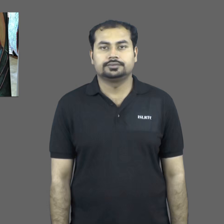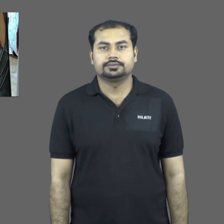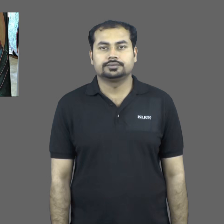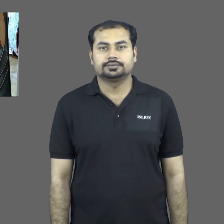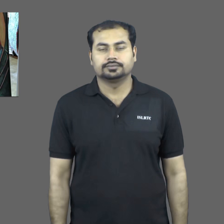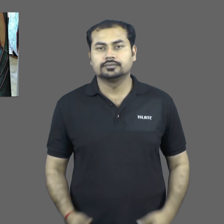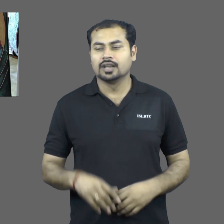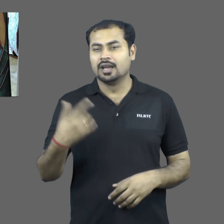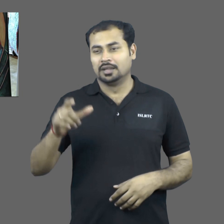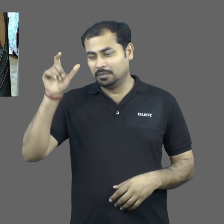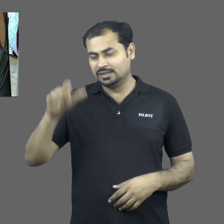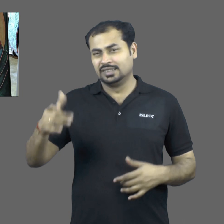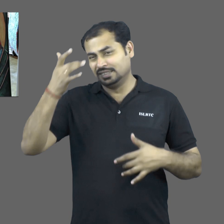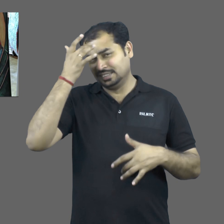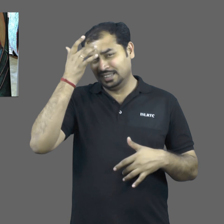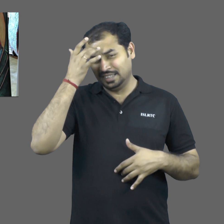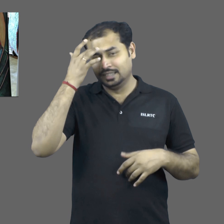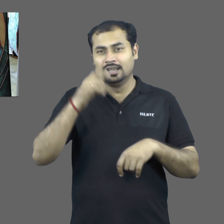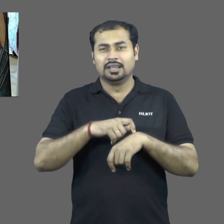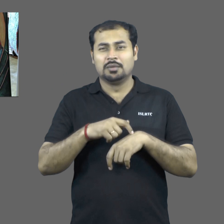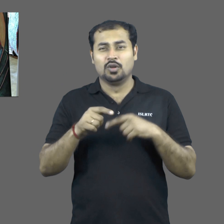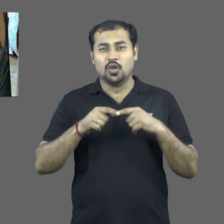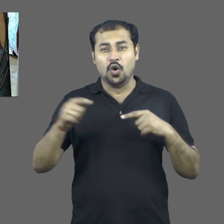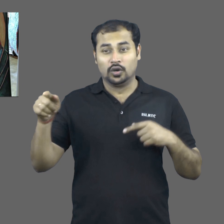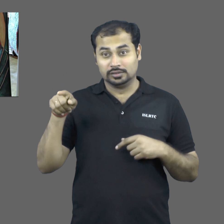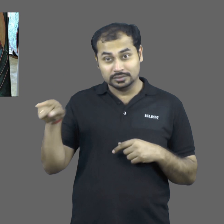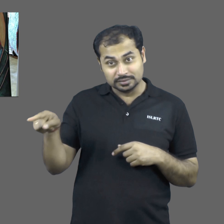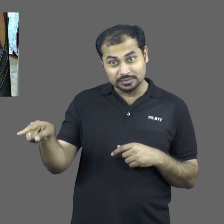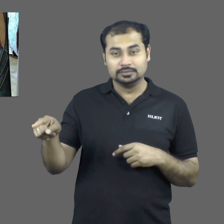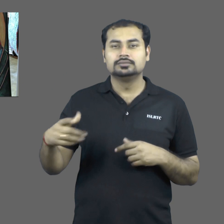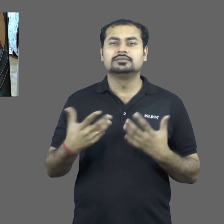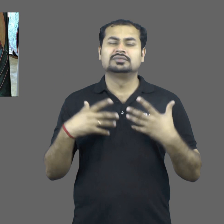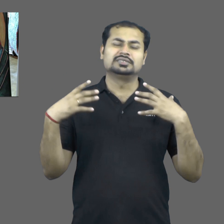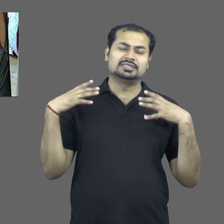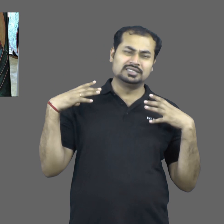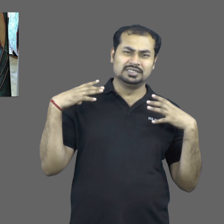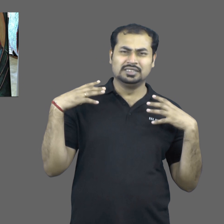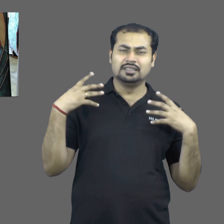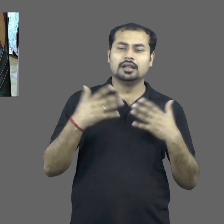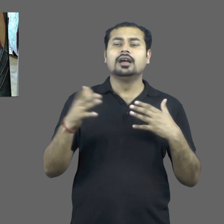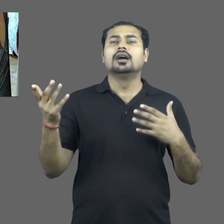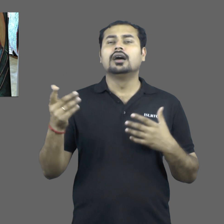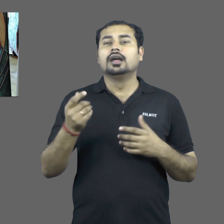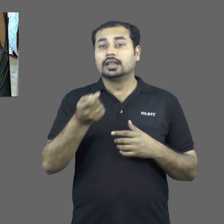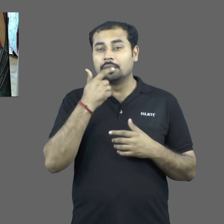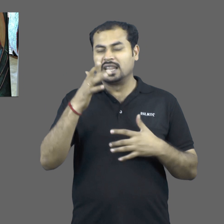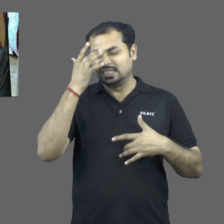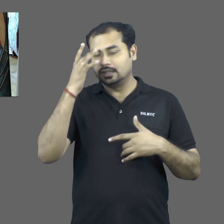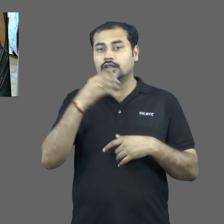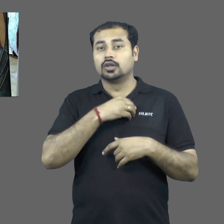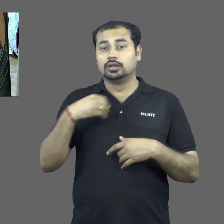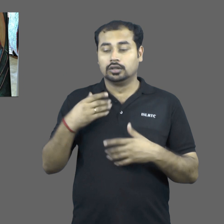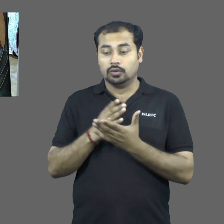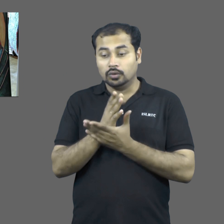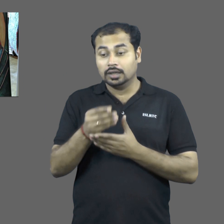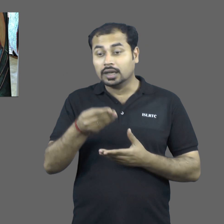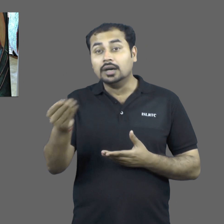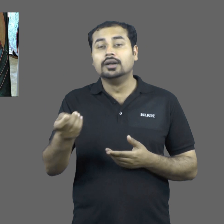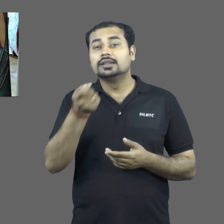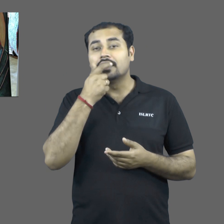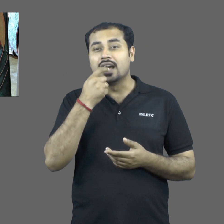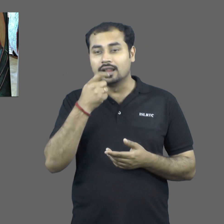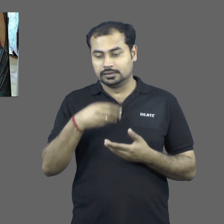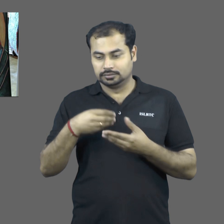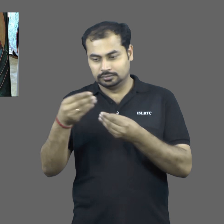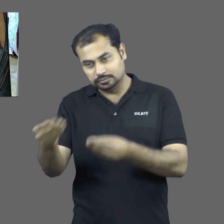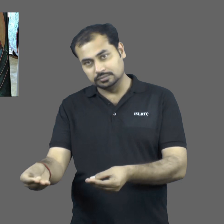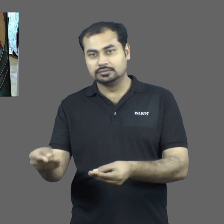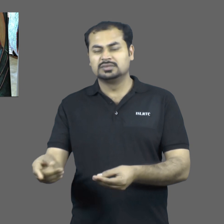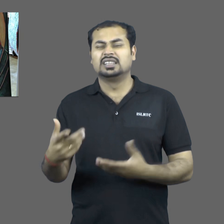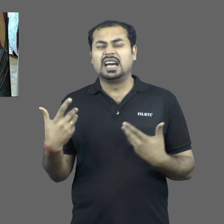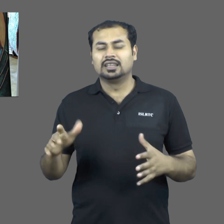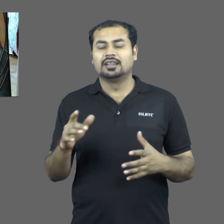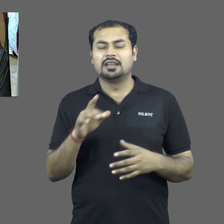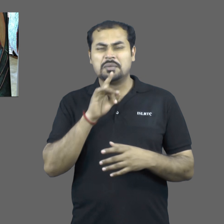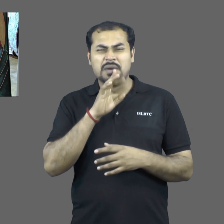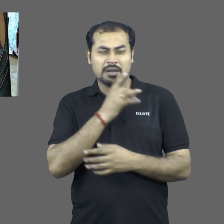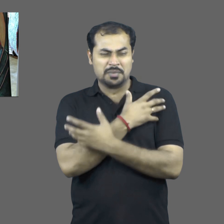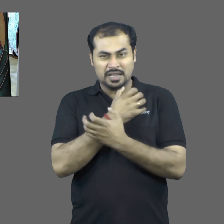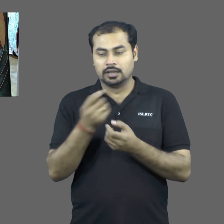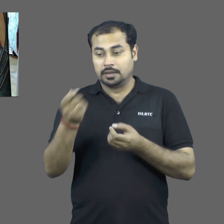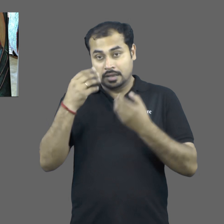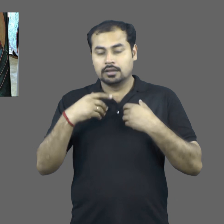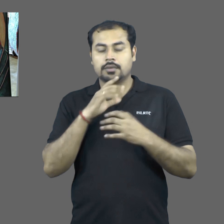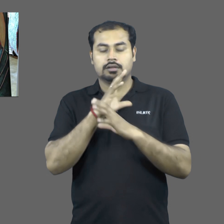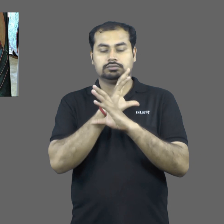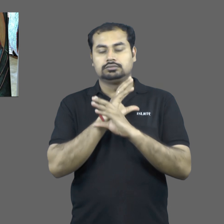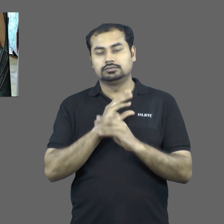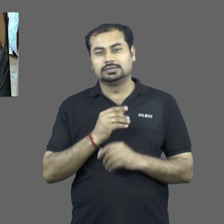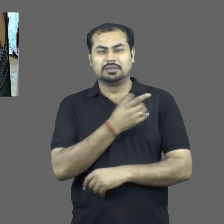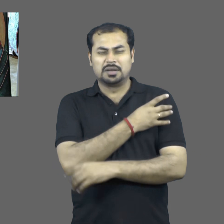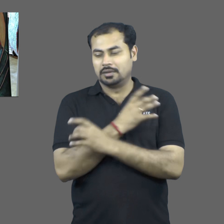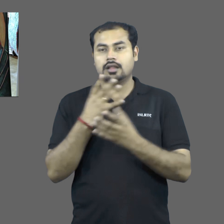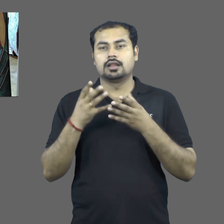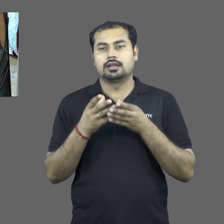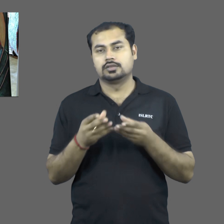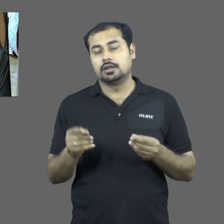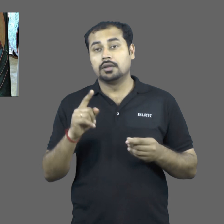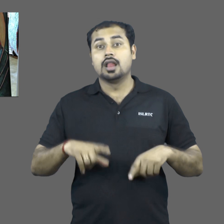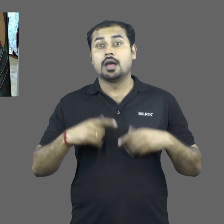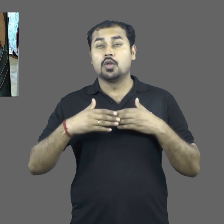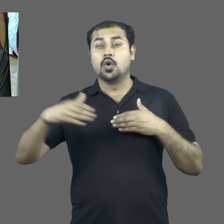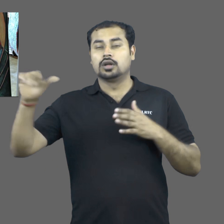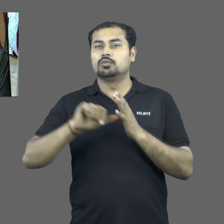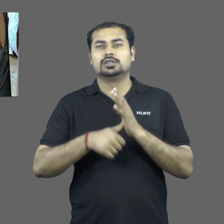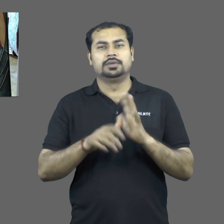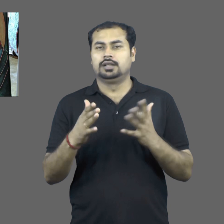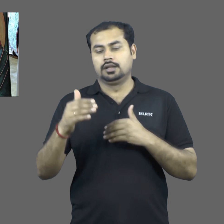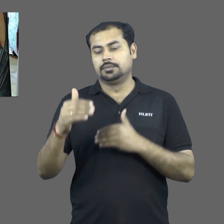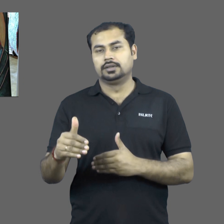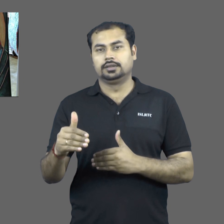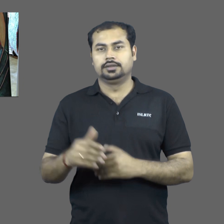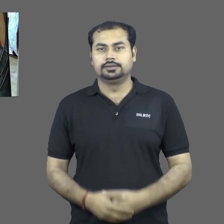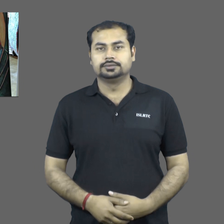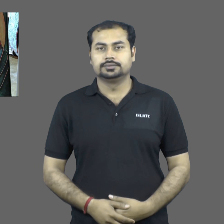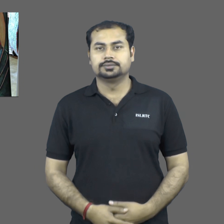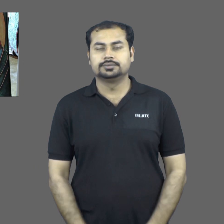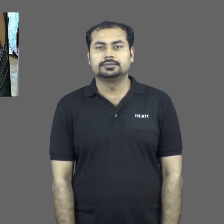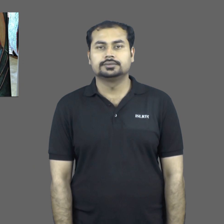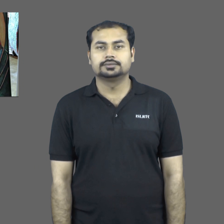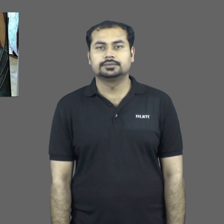Palliation